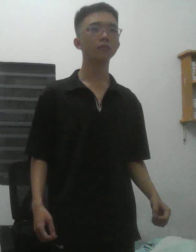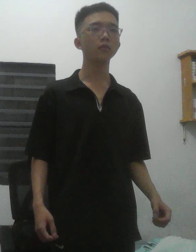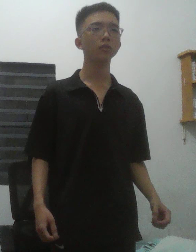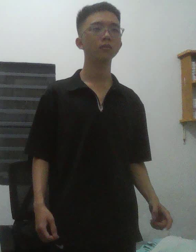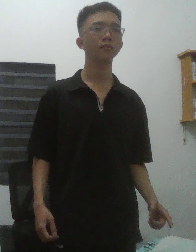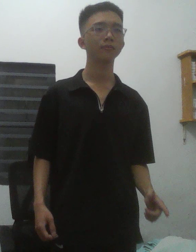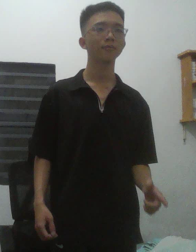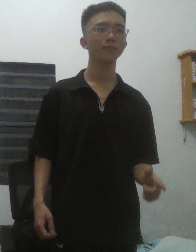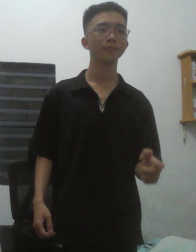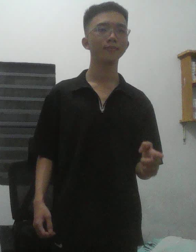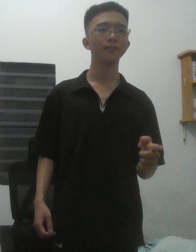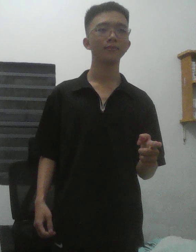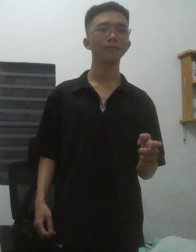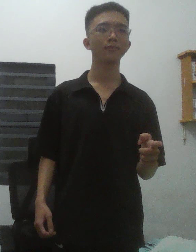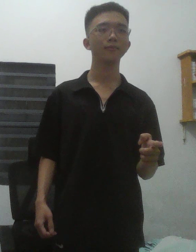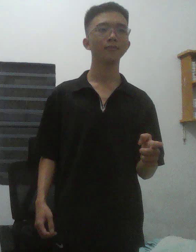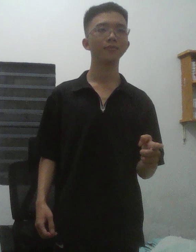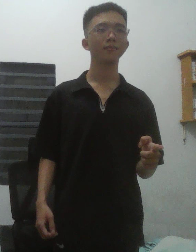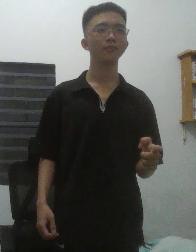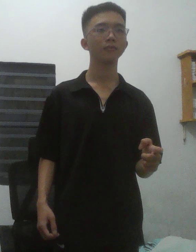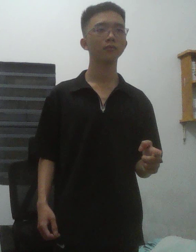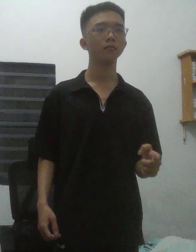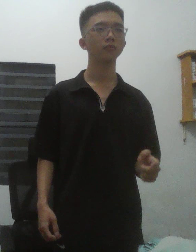ban